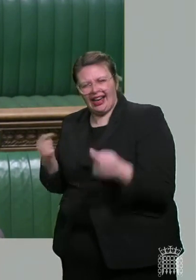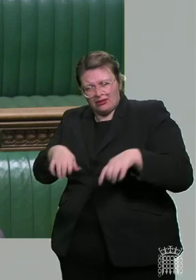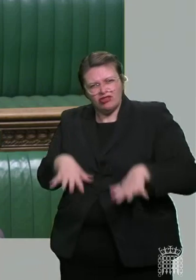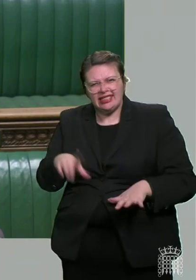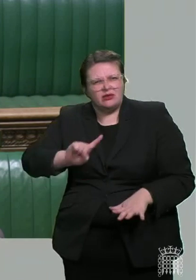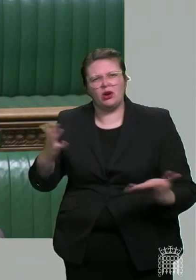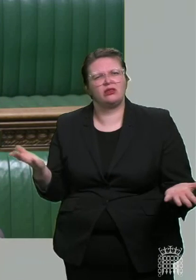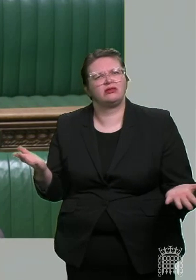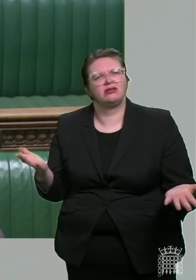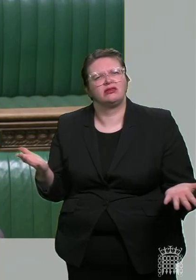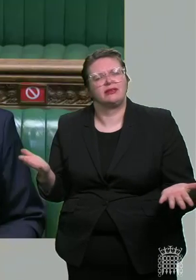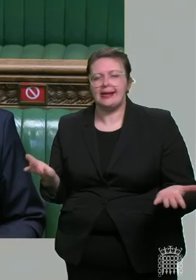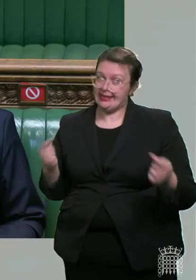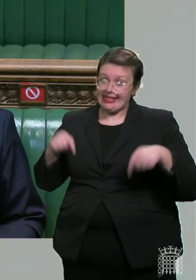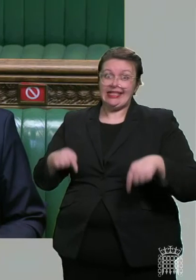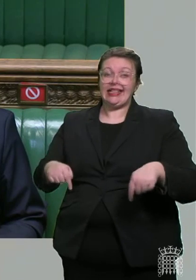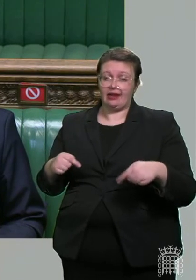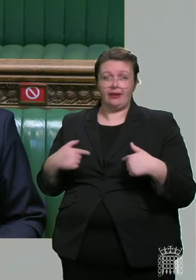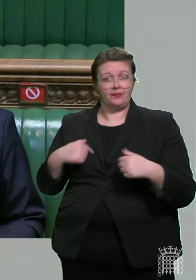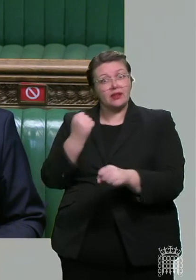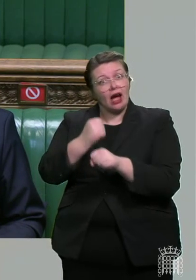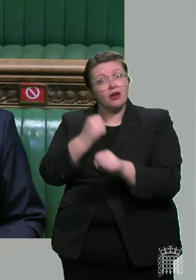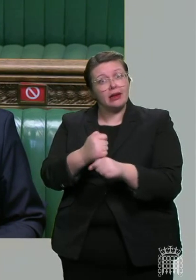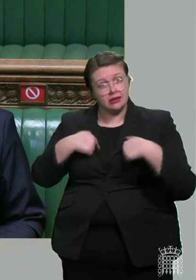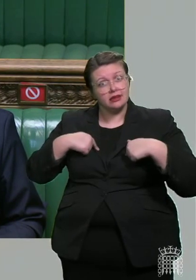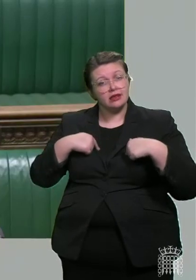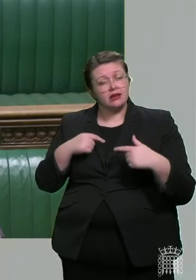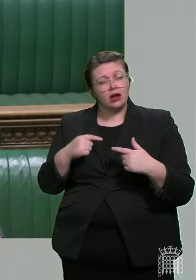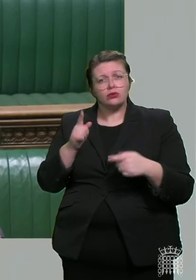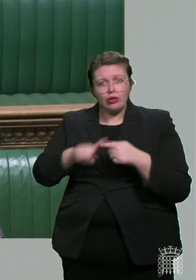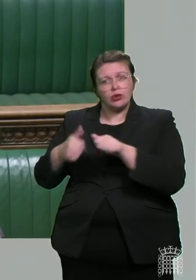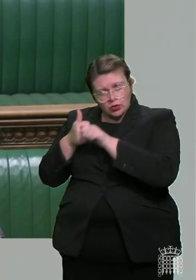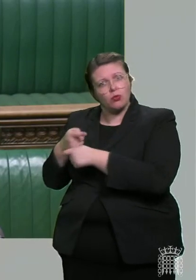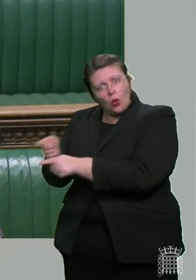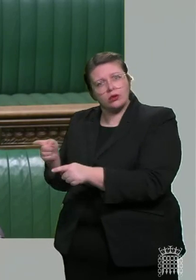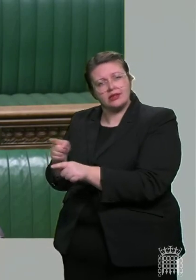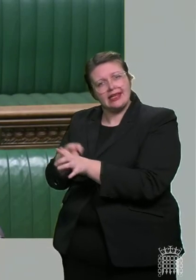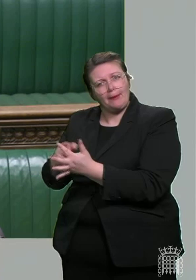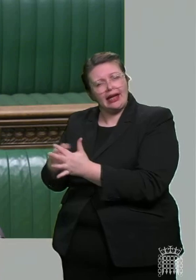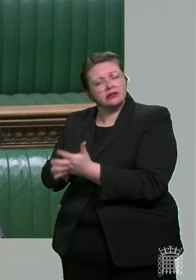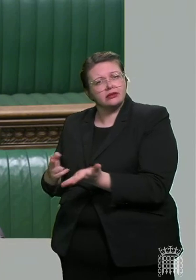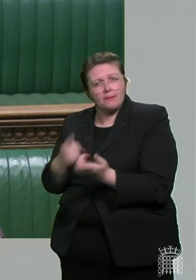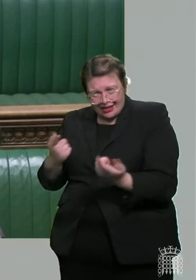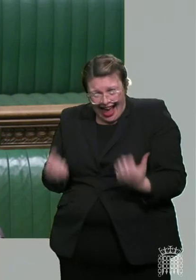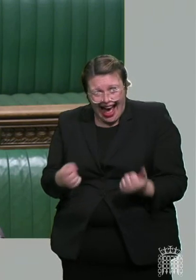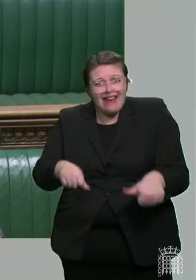We are doing everything we can to support the people of Yemen given the constraints that we face.